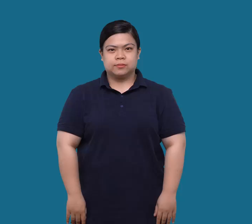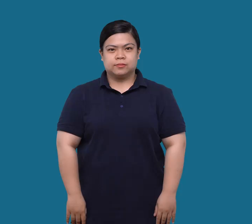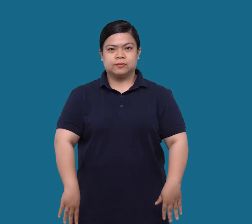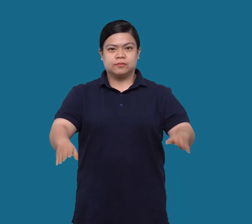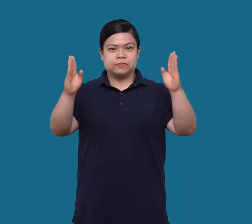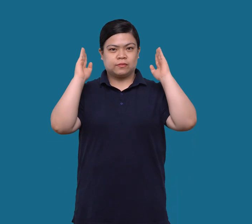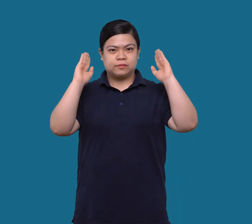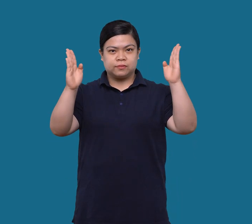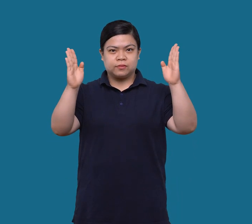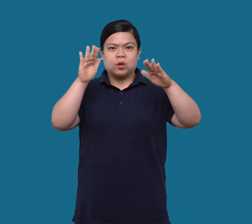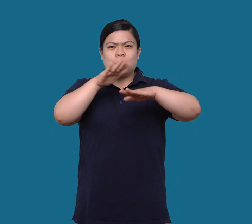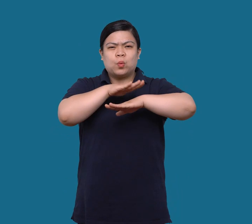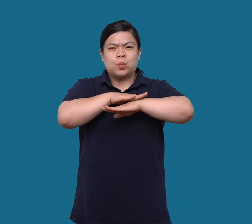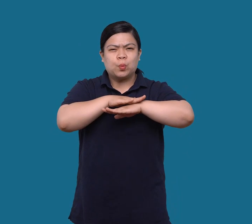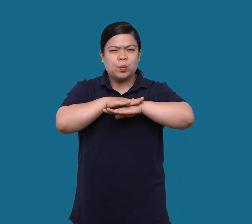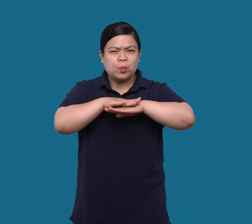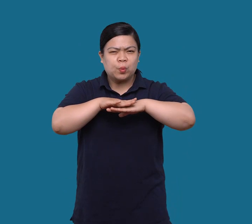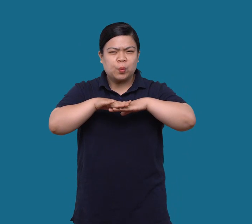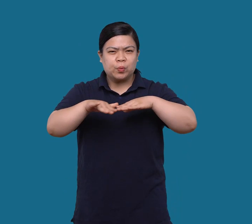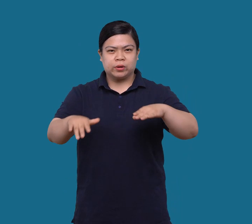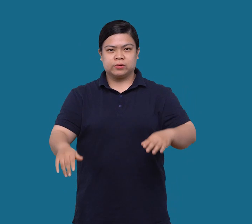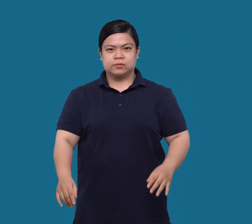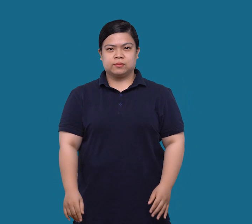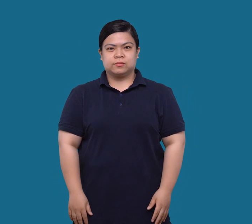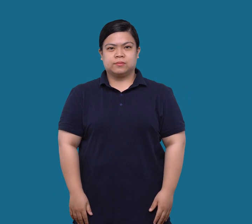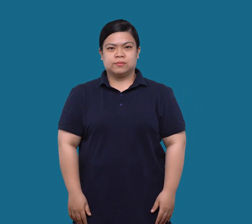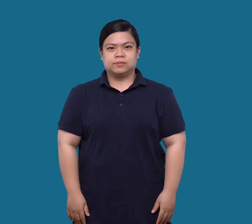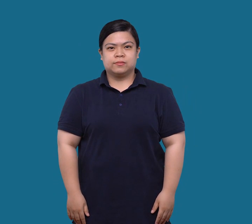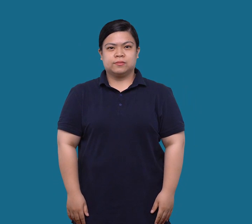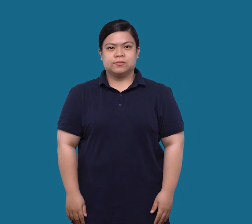vải lụa